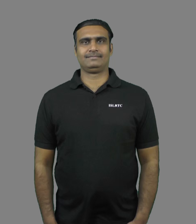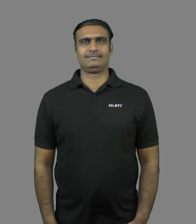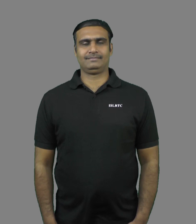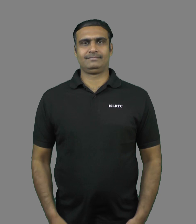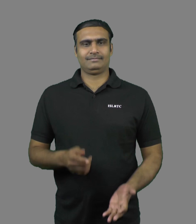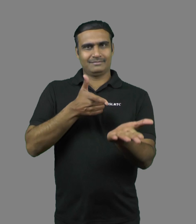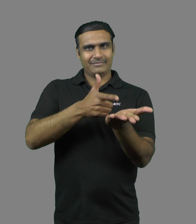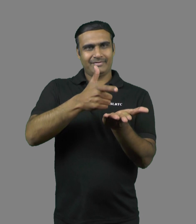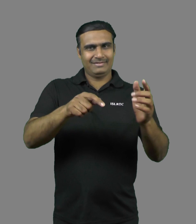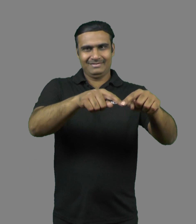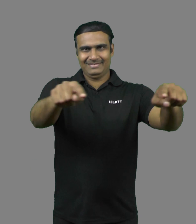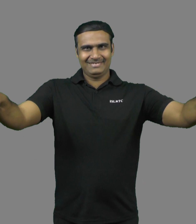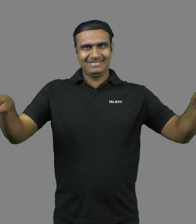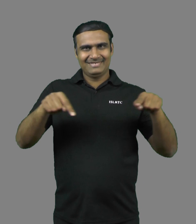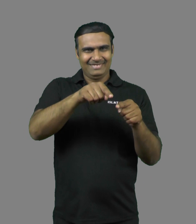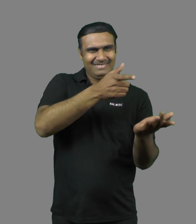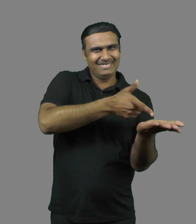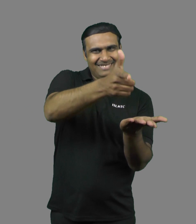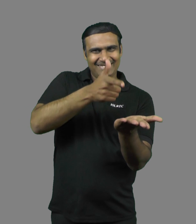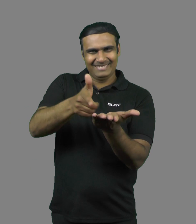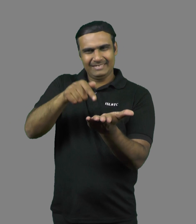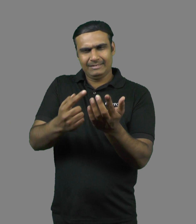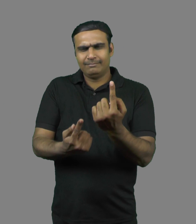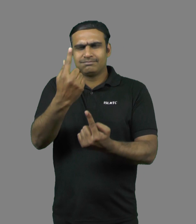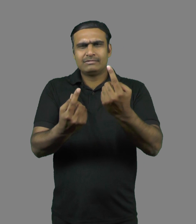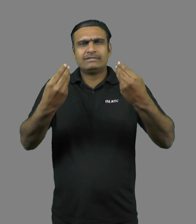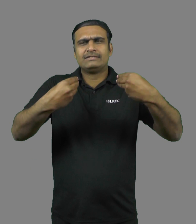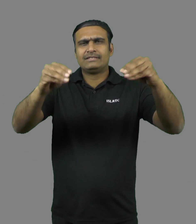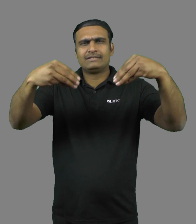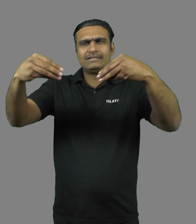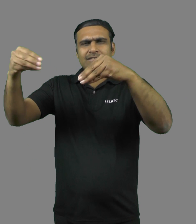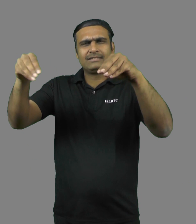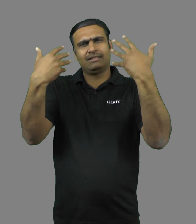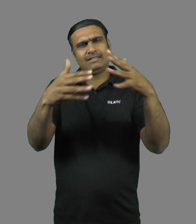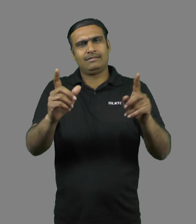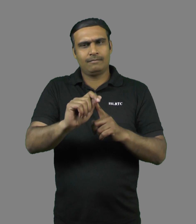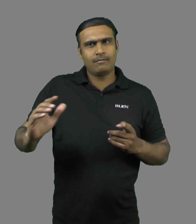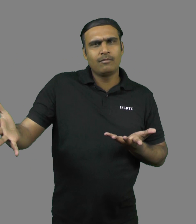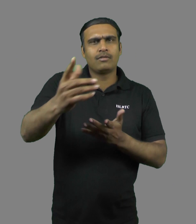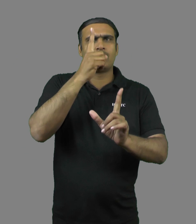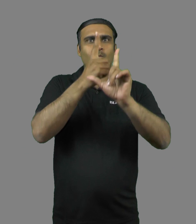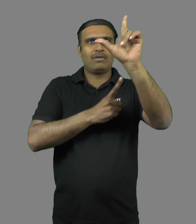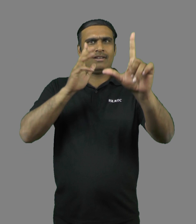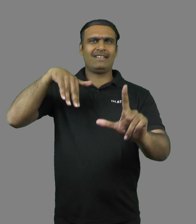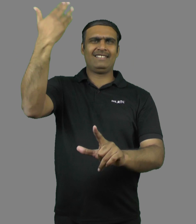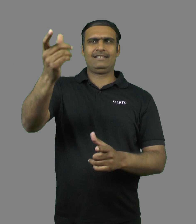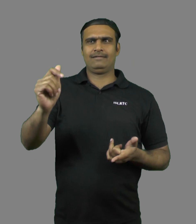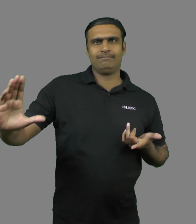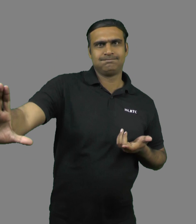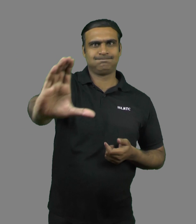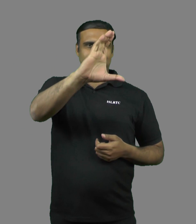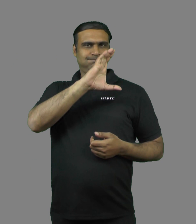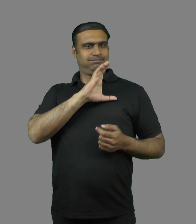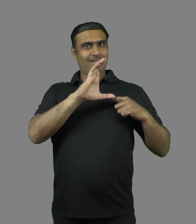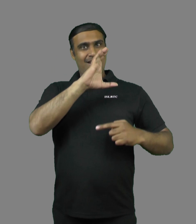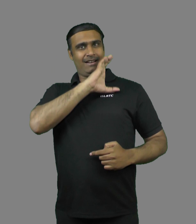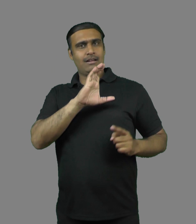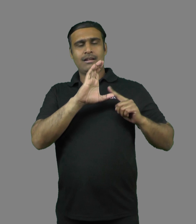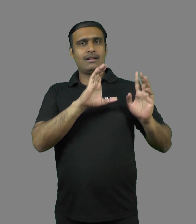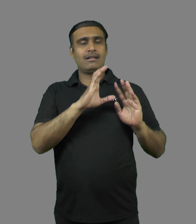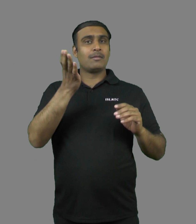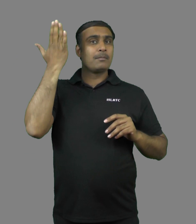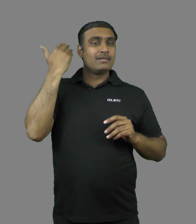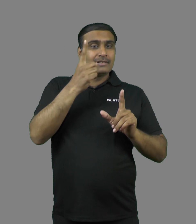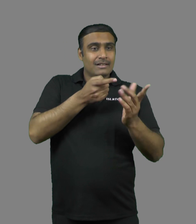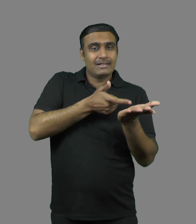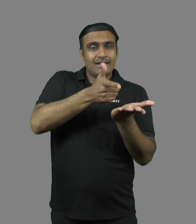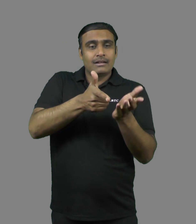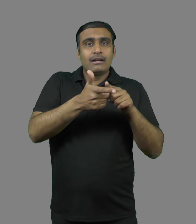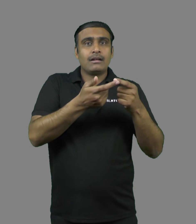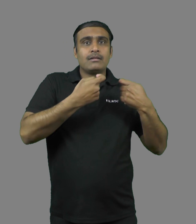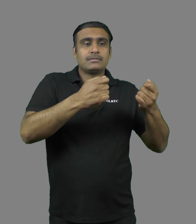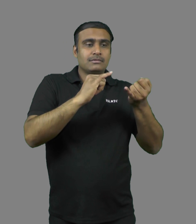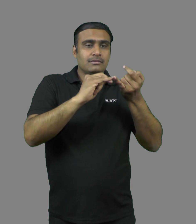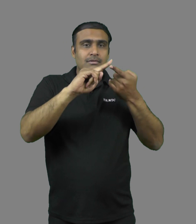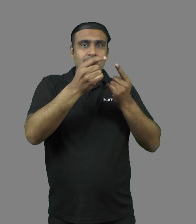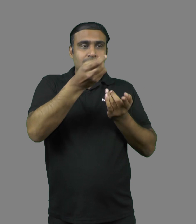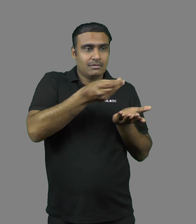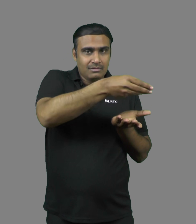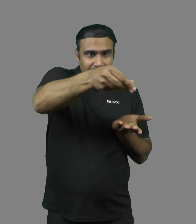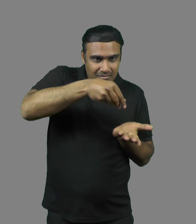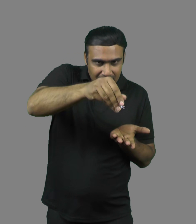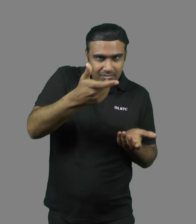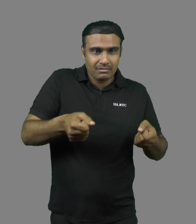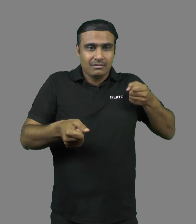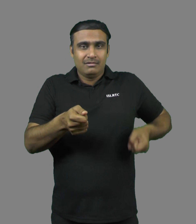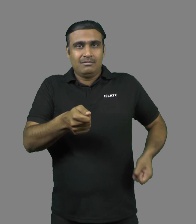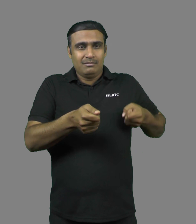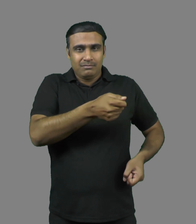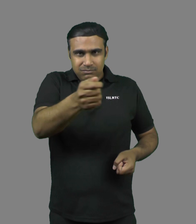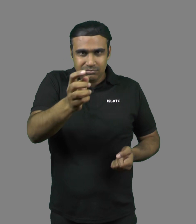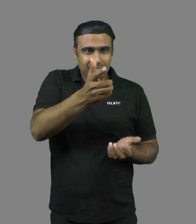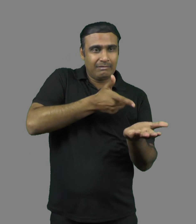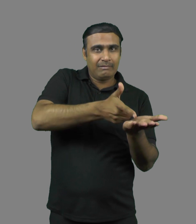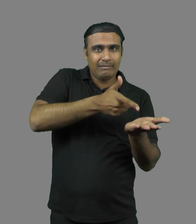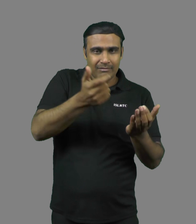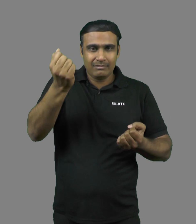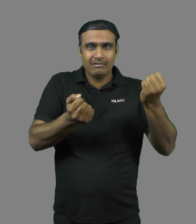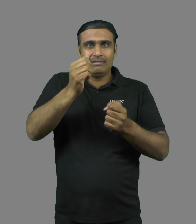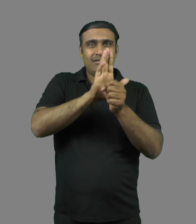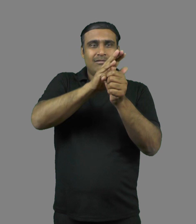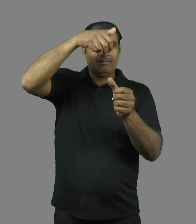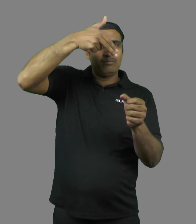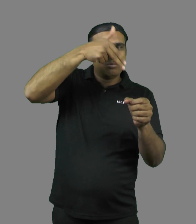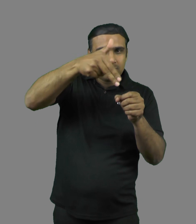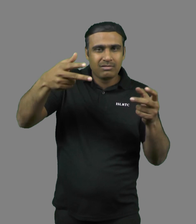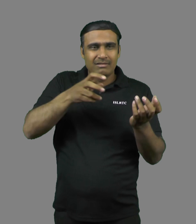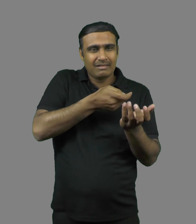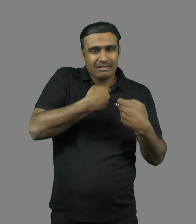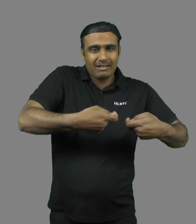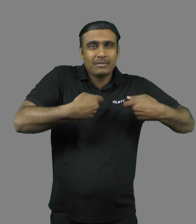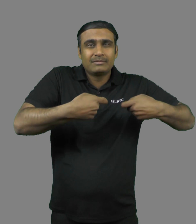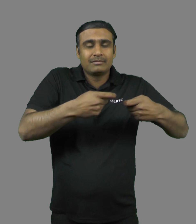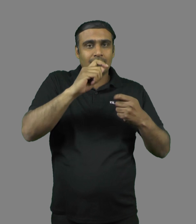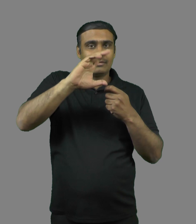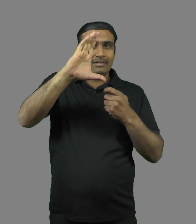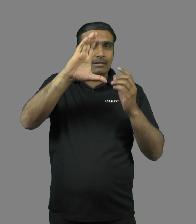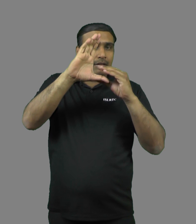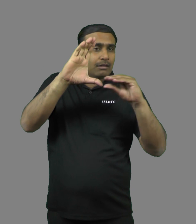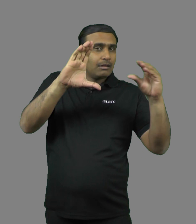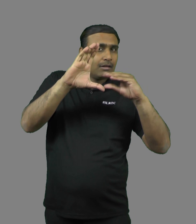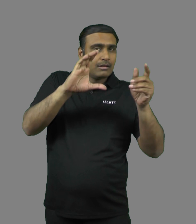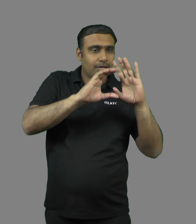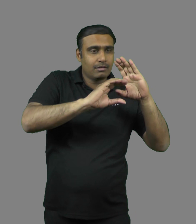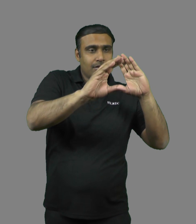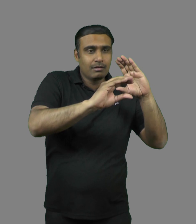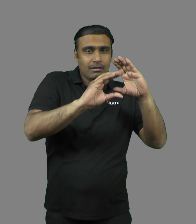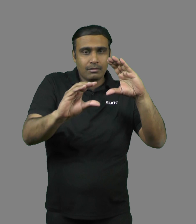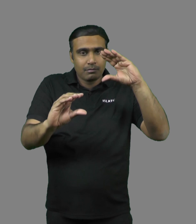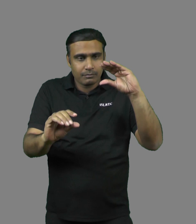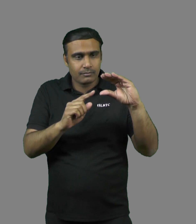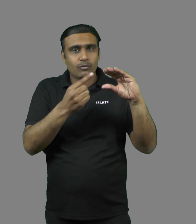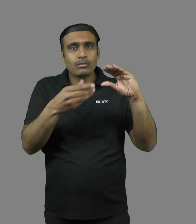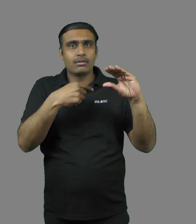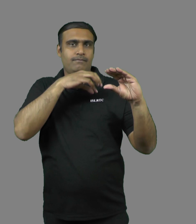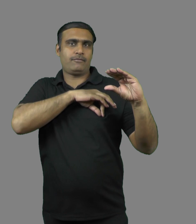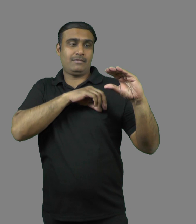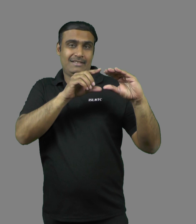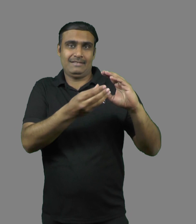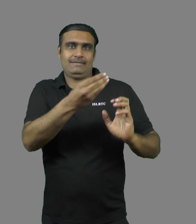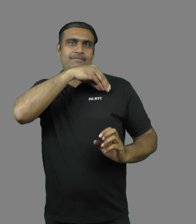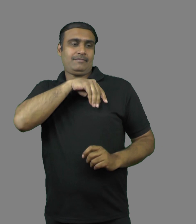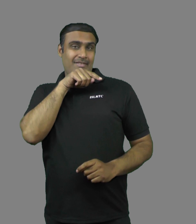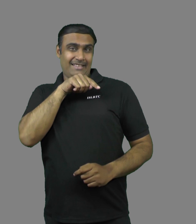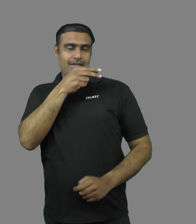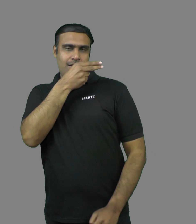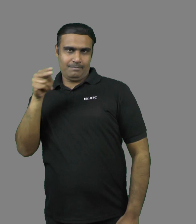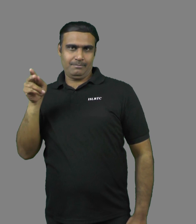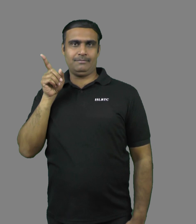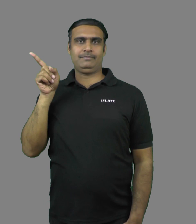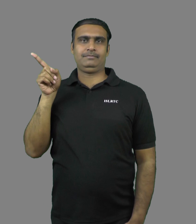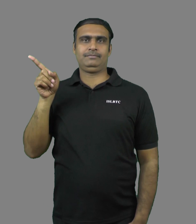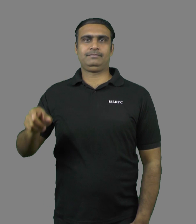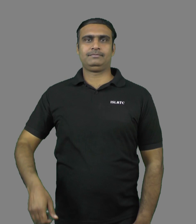Net Cash Income